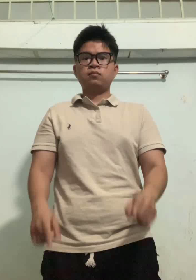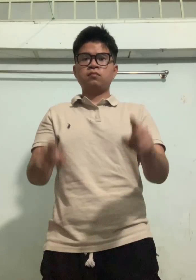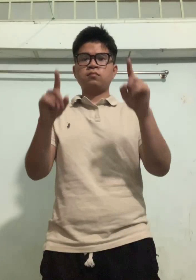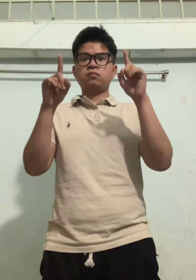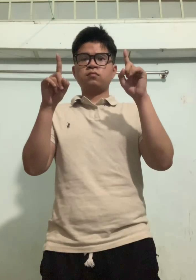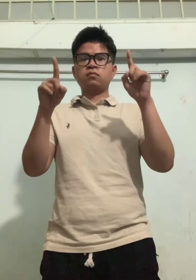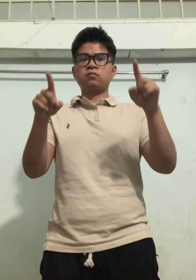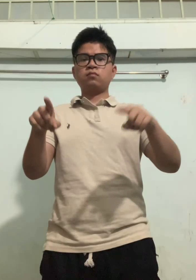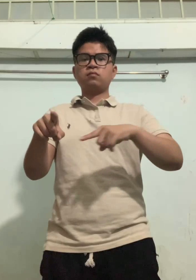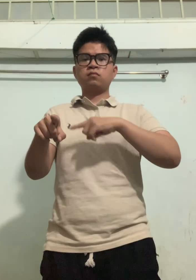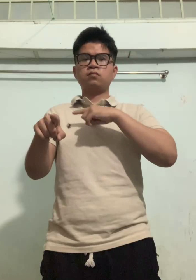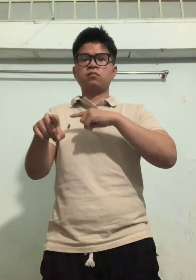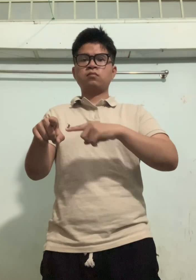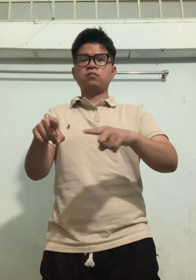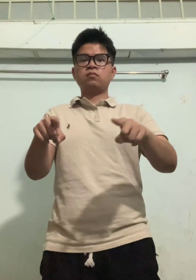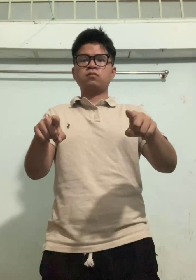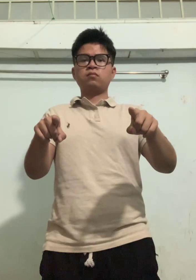phut